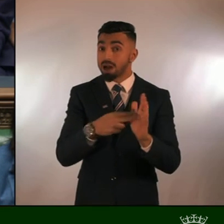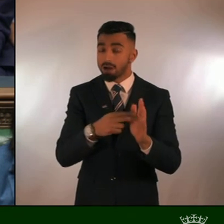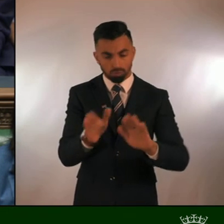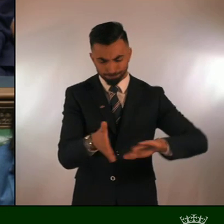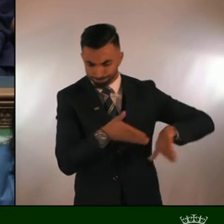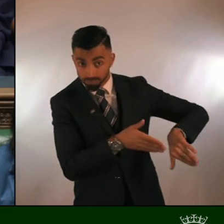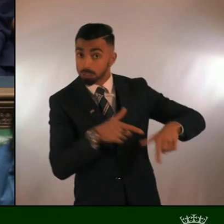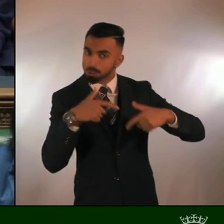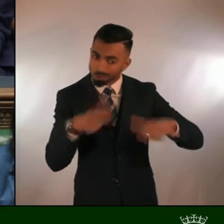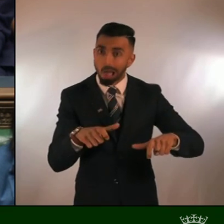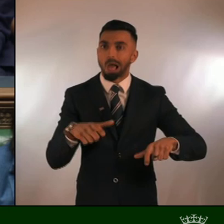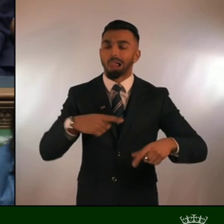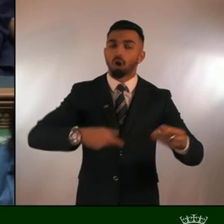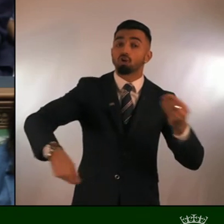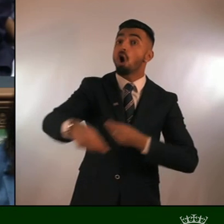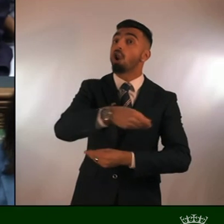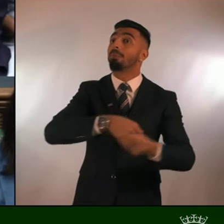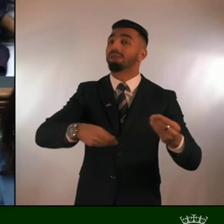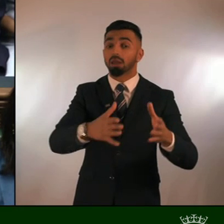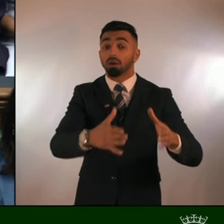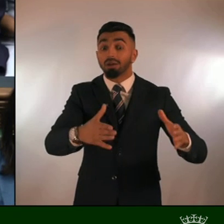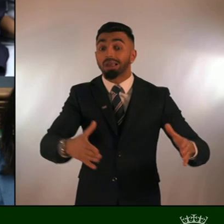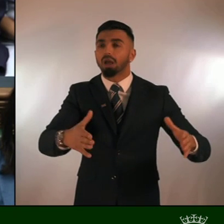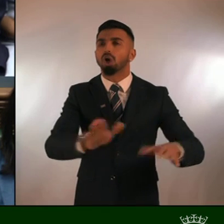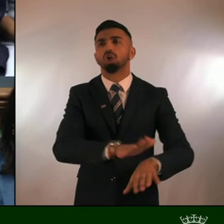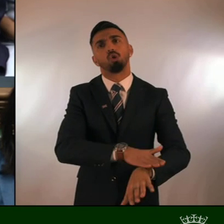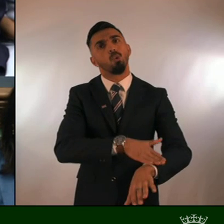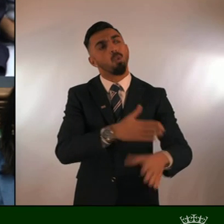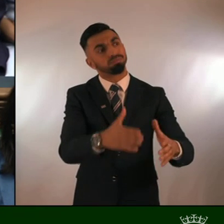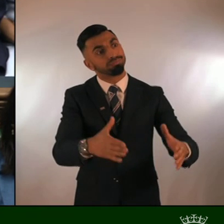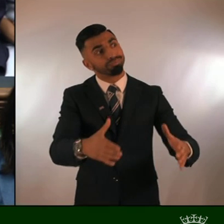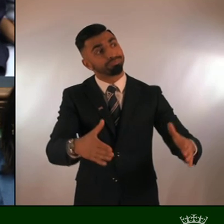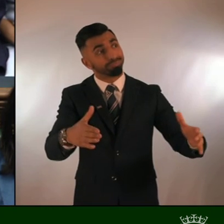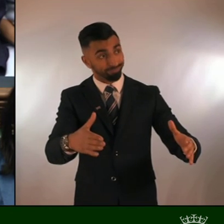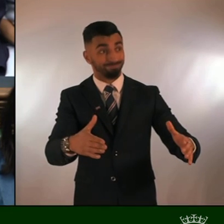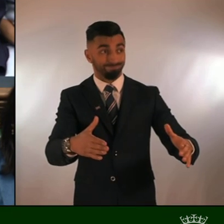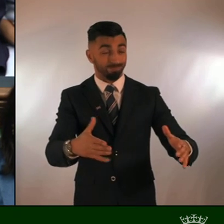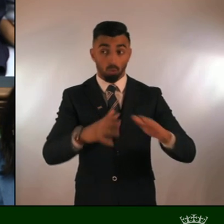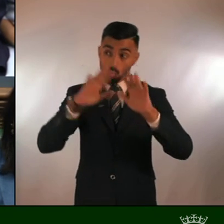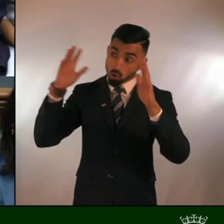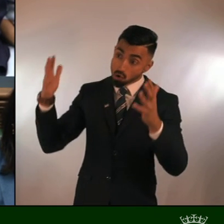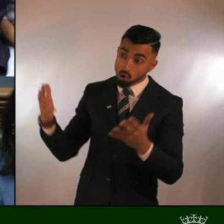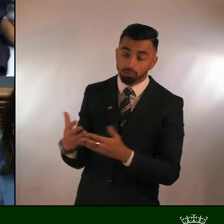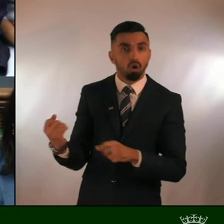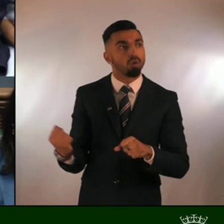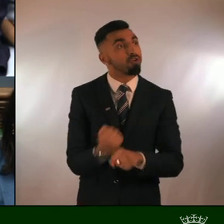There has been, across developed economies, including here in the UK, a decade-long slowdown in productivity.